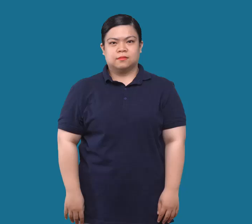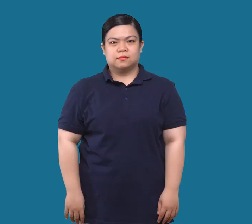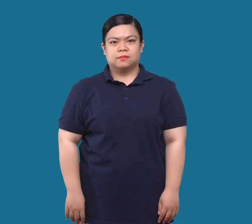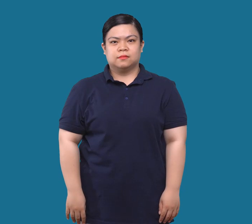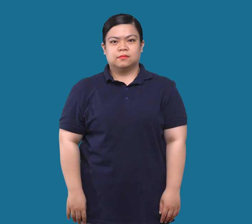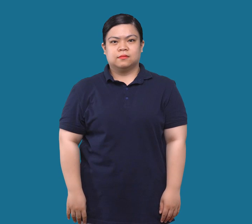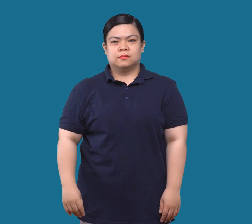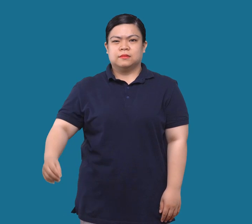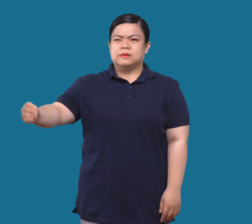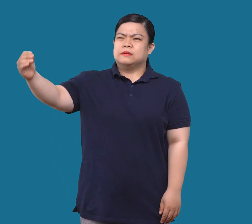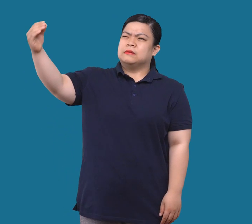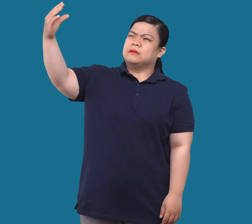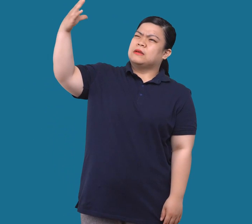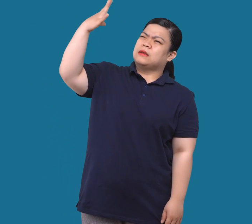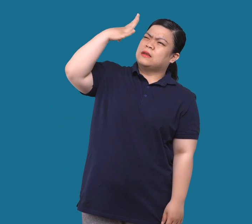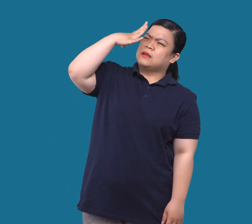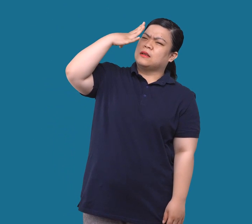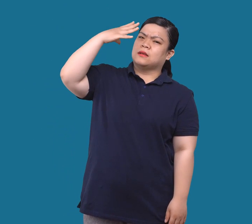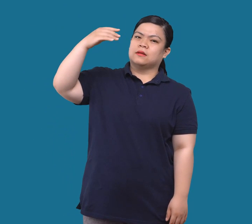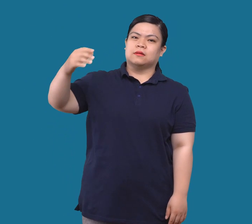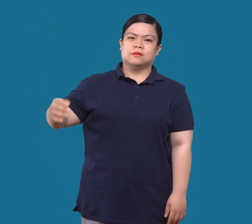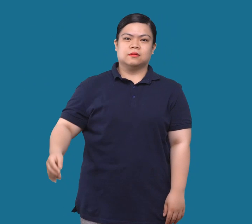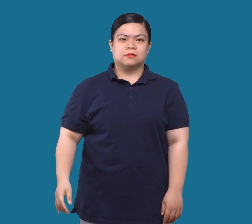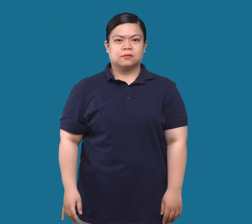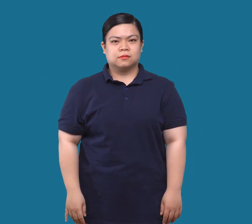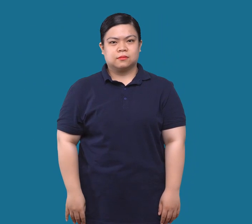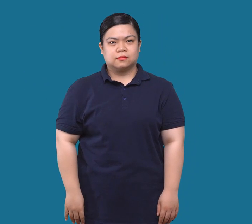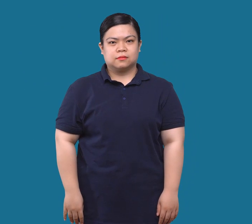sáng chói